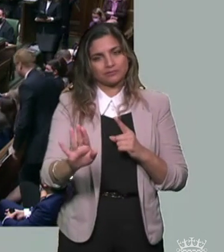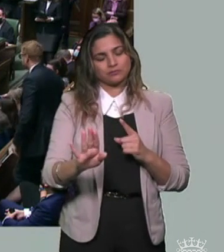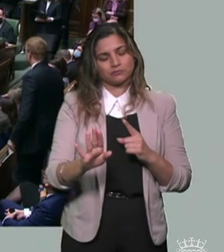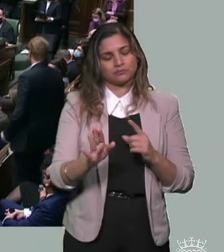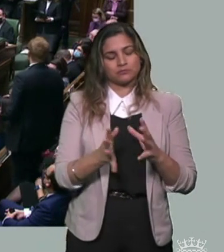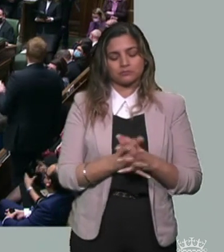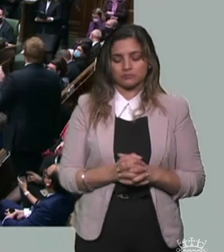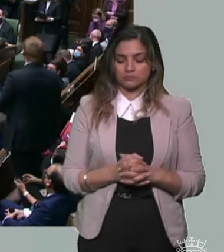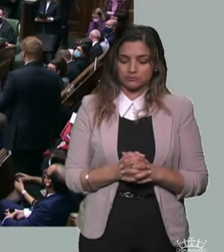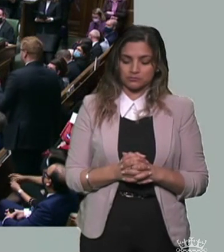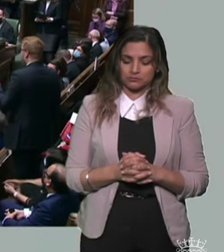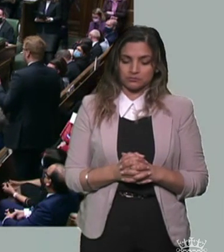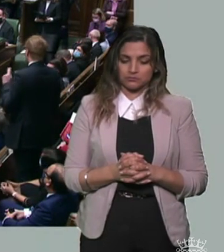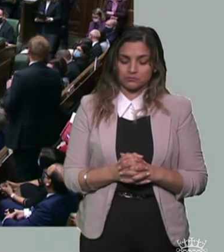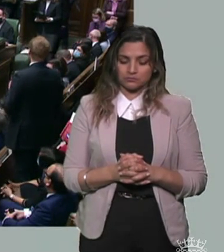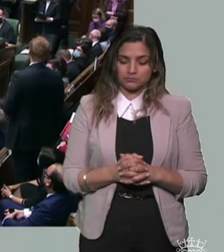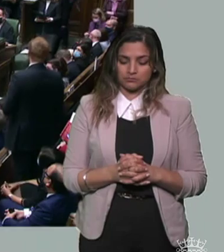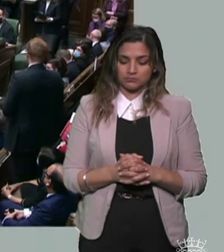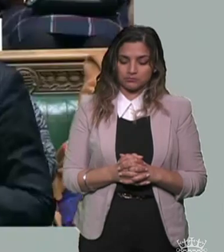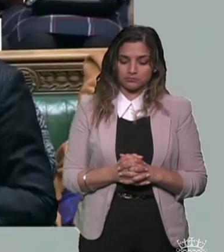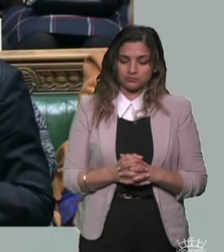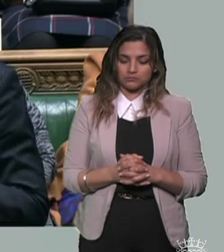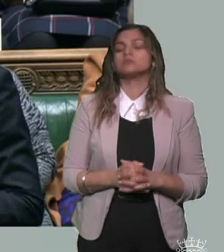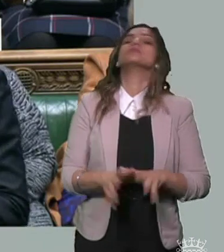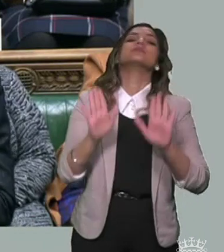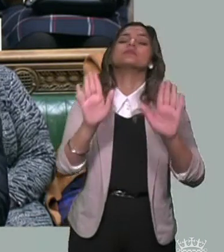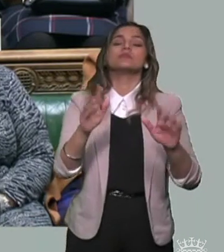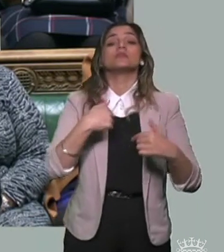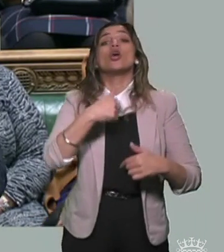So, I would prefer to be led by a lawyer than by a liar.